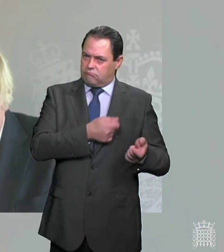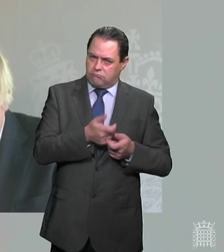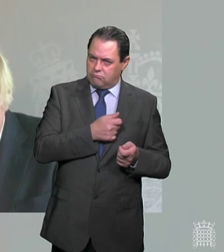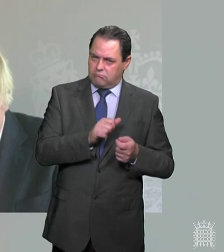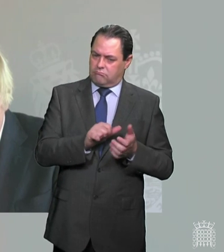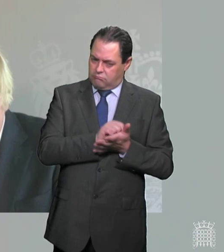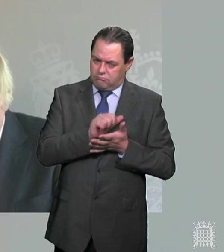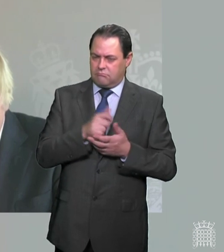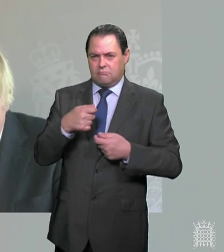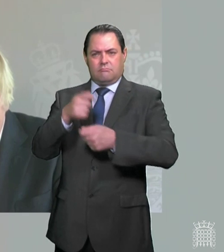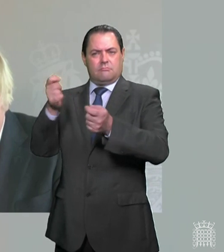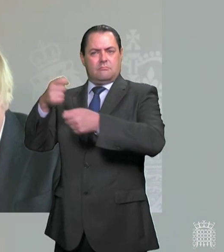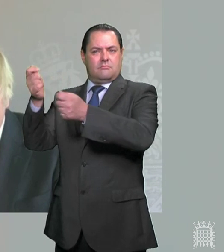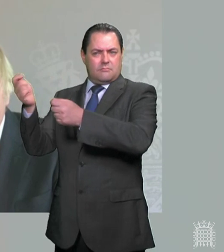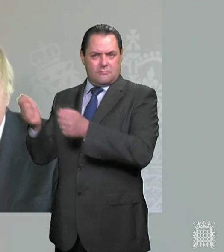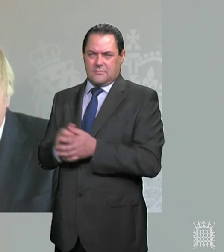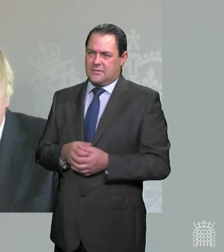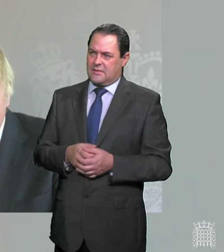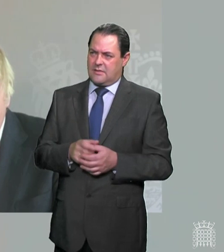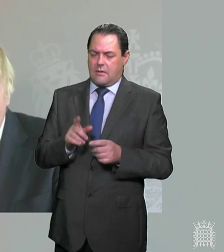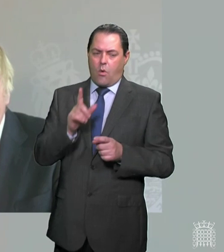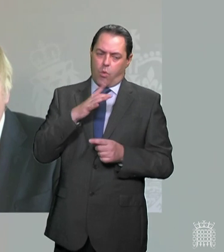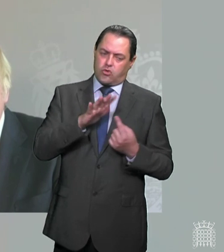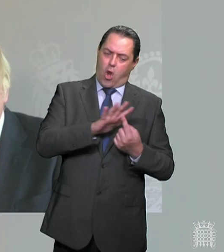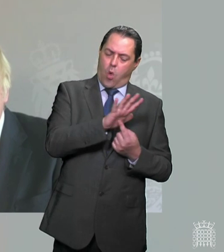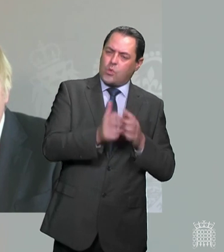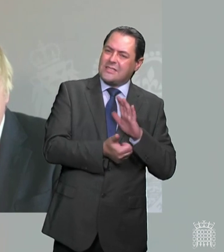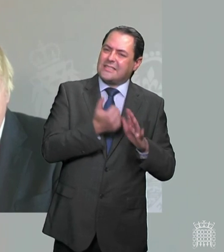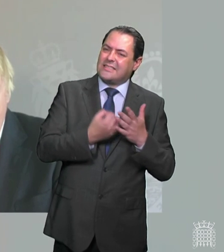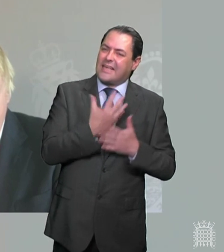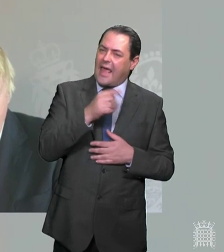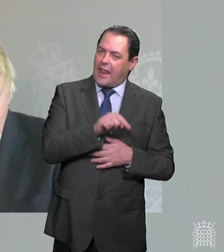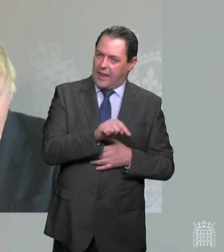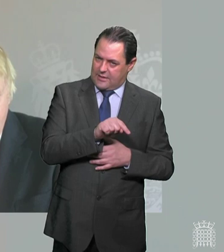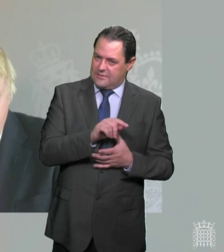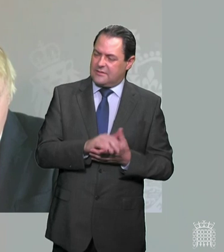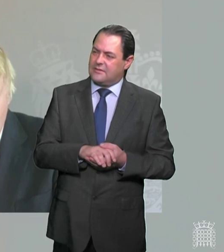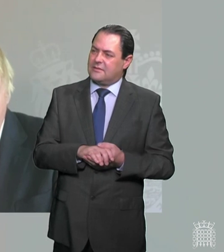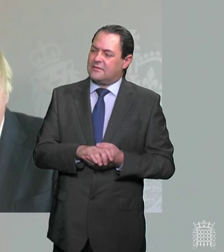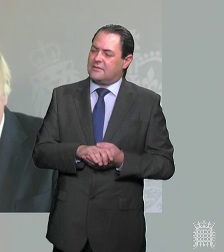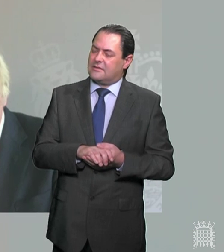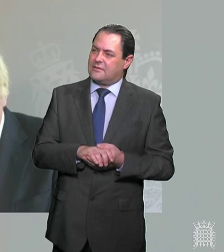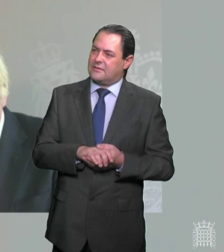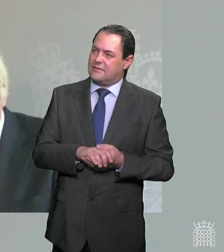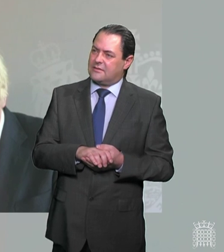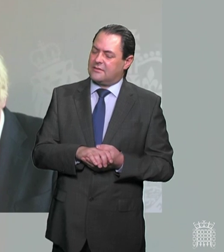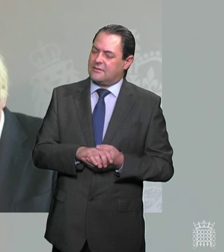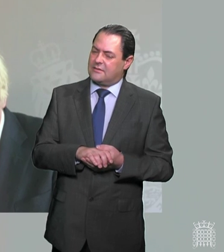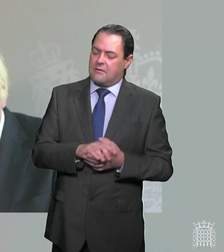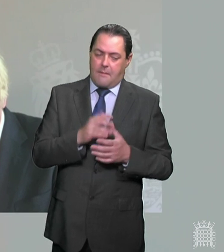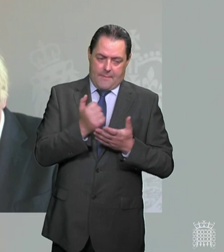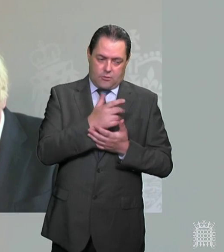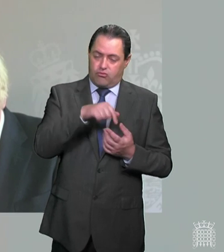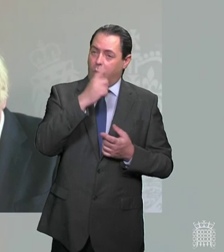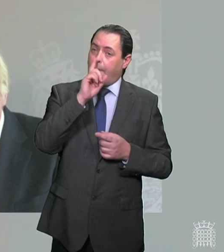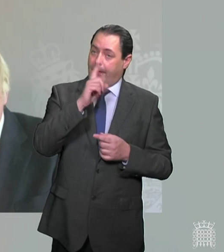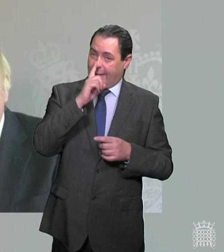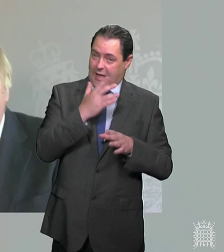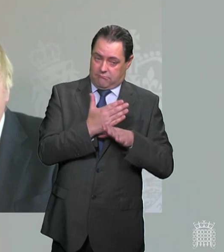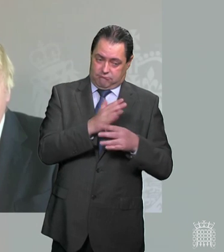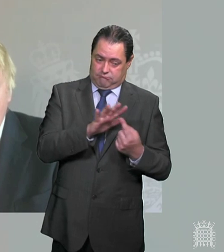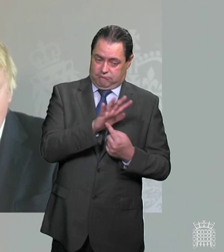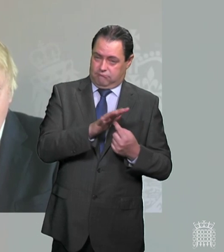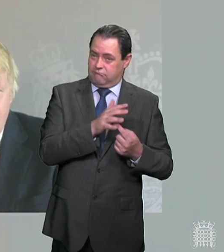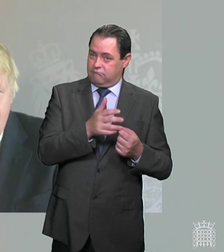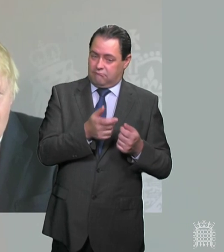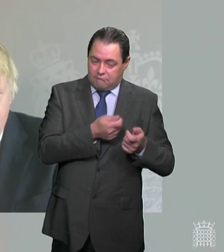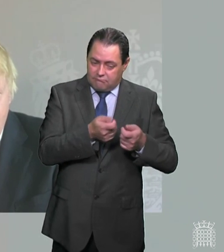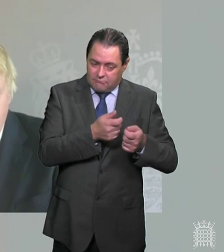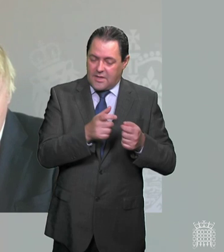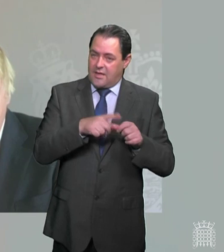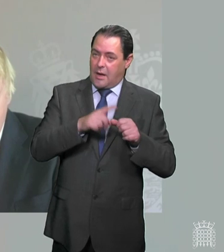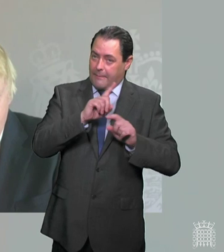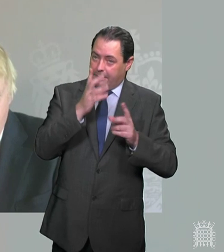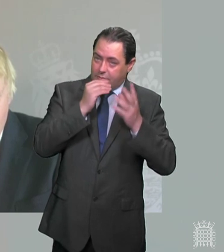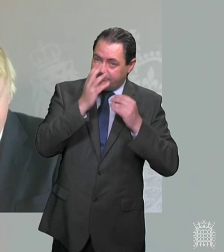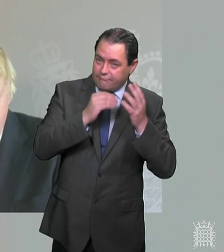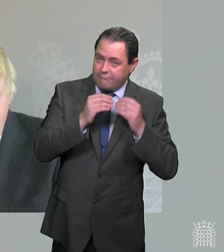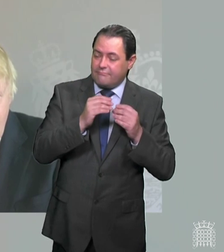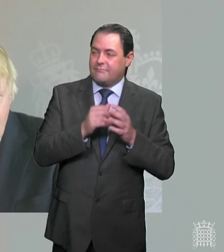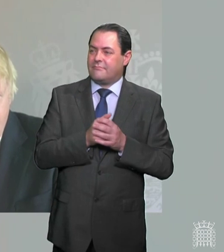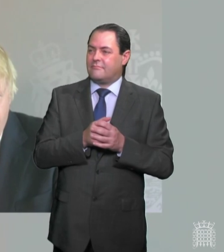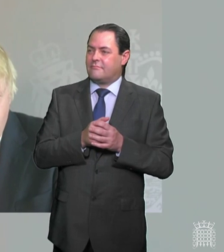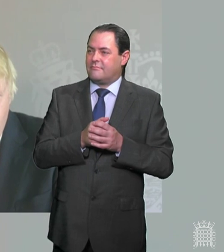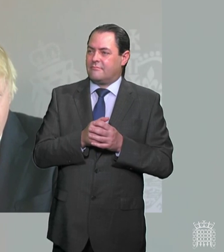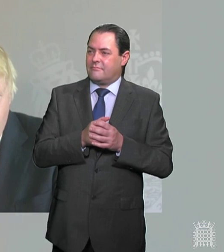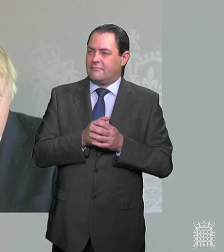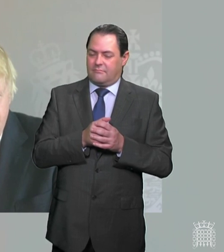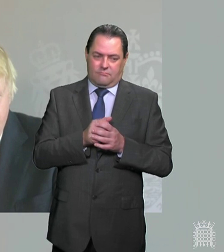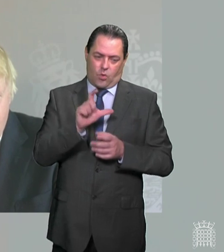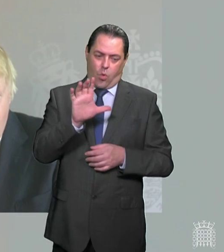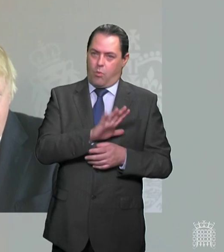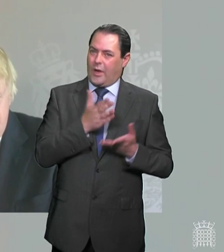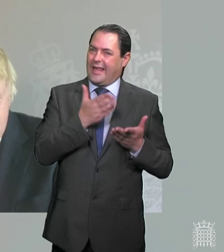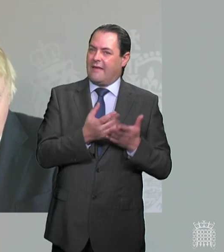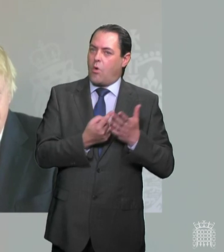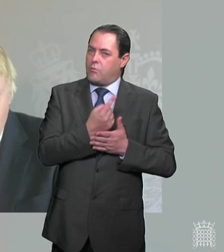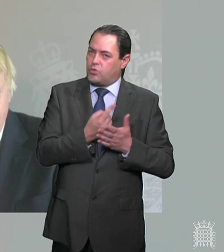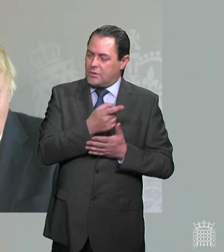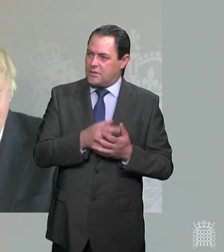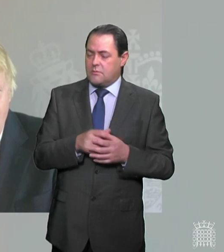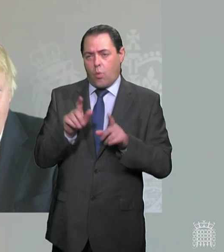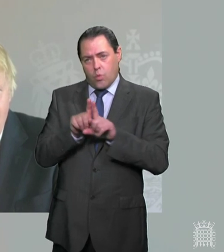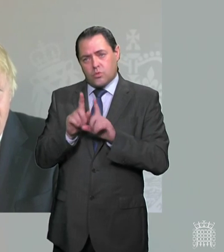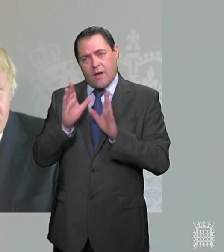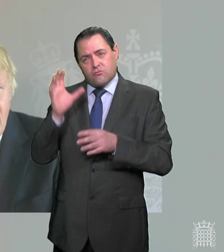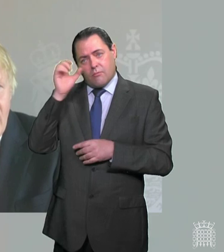In addition to developing the local labour force, and making sure that we line up younger people and people across Cornwall with the opportunities that there are, she must not